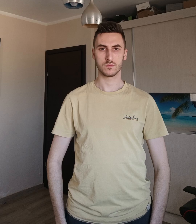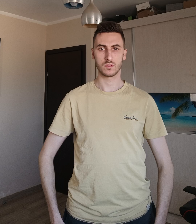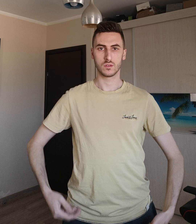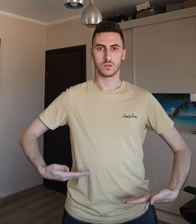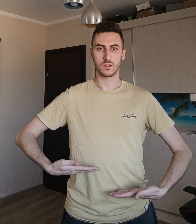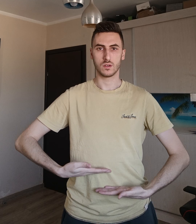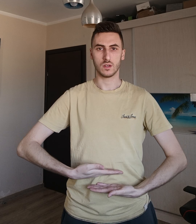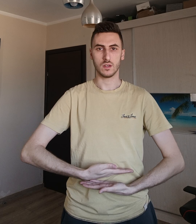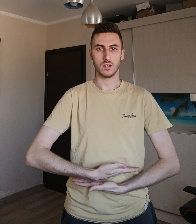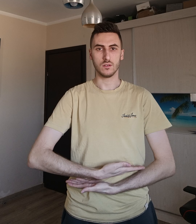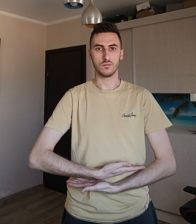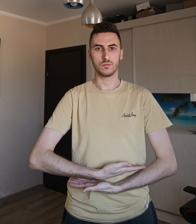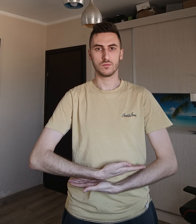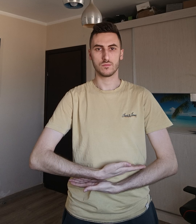רעב